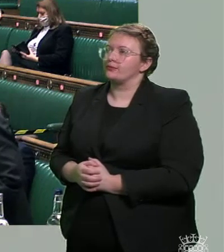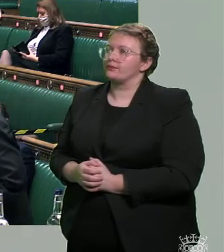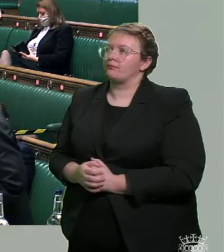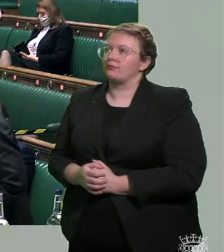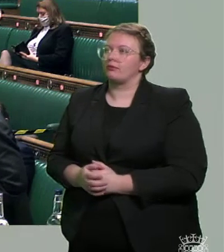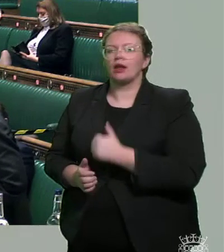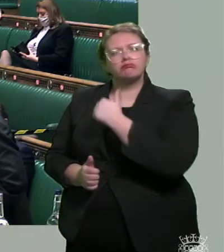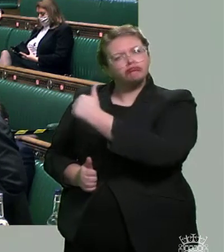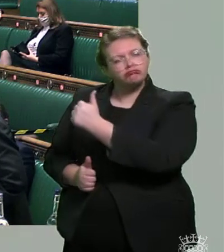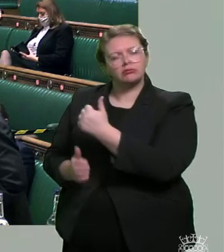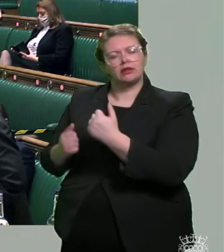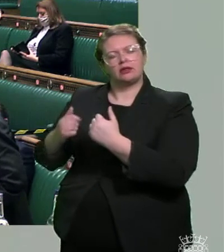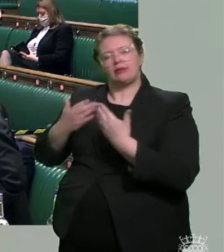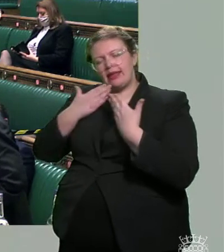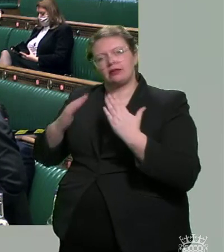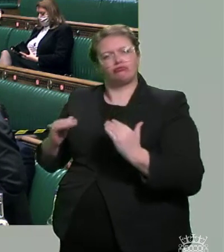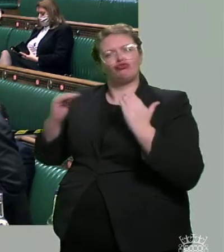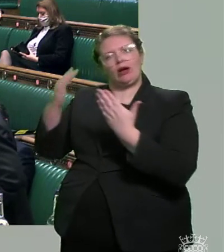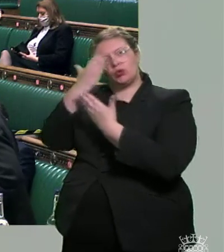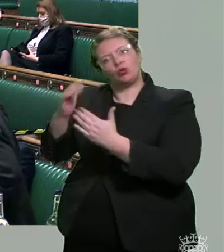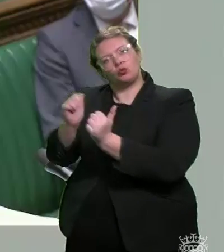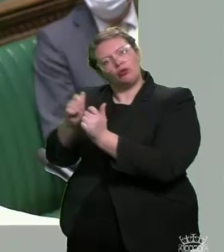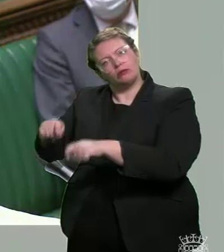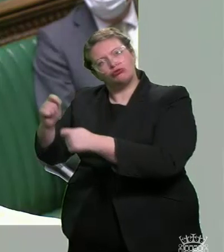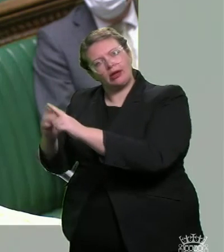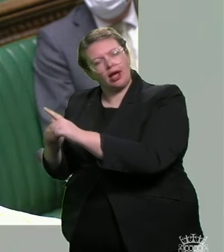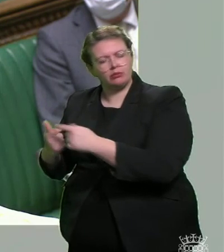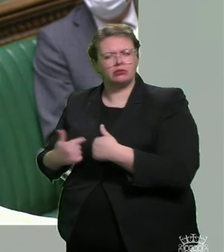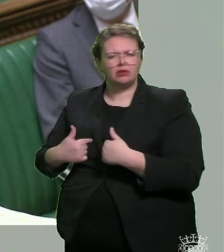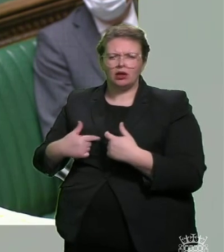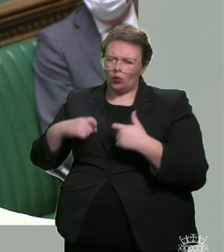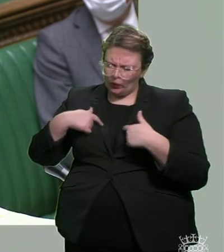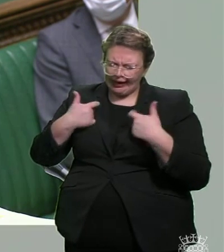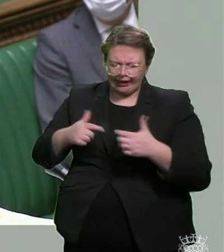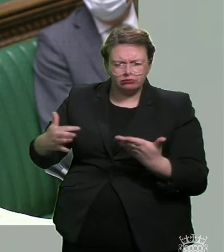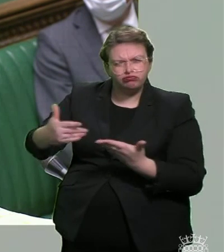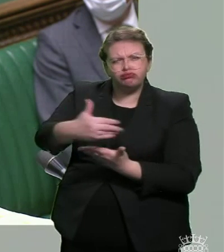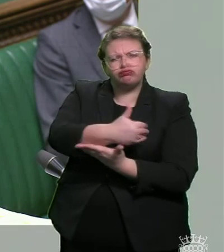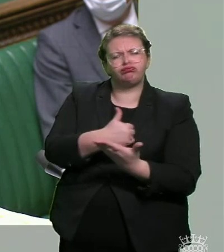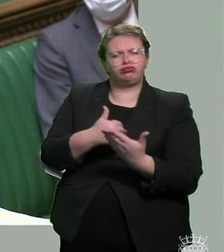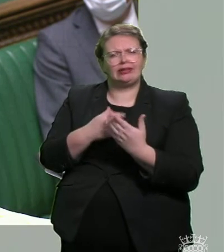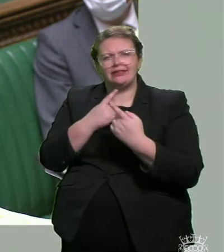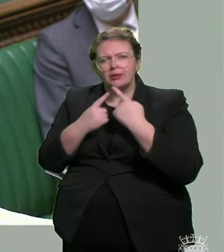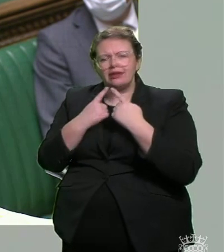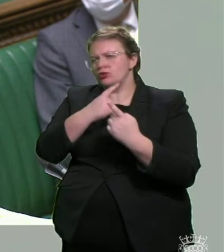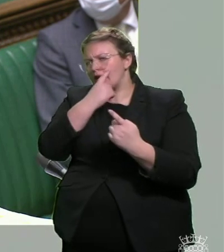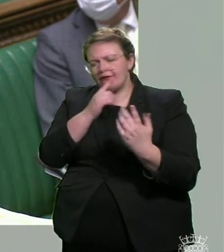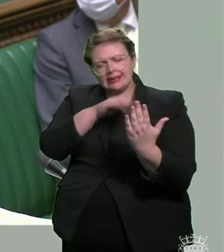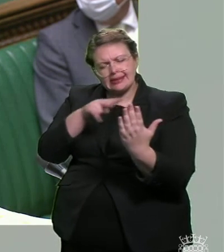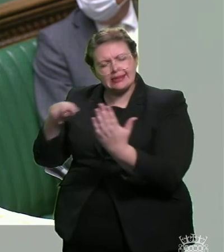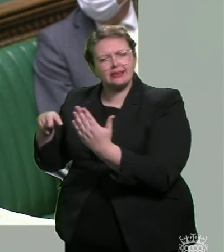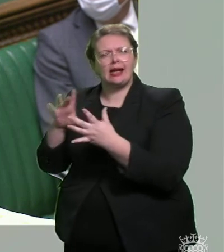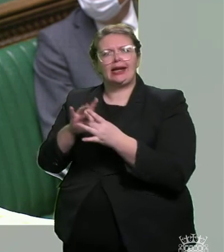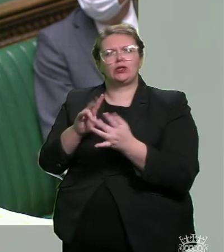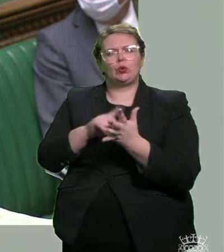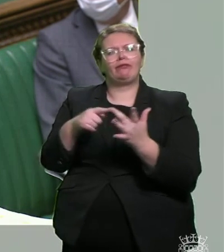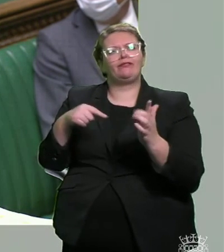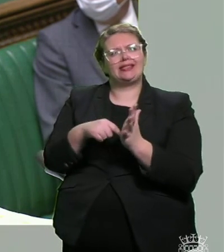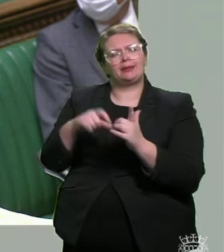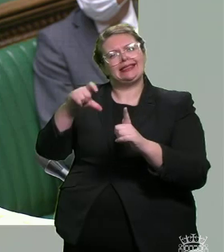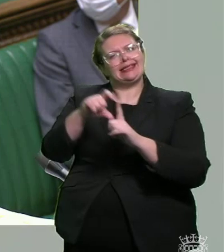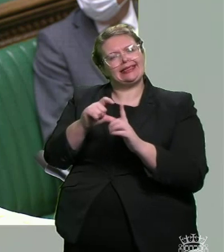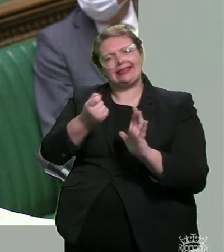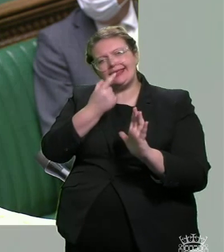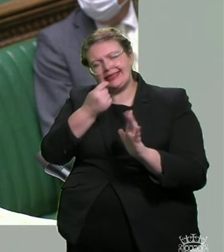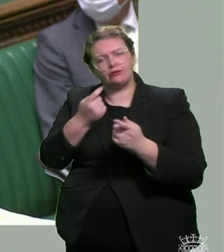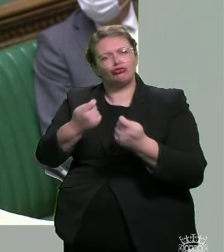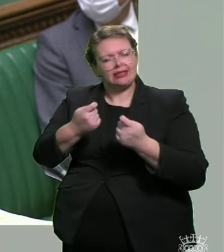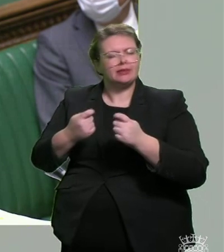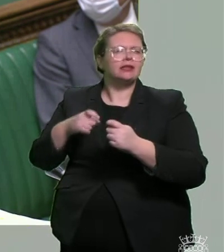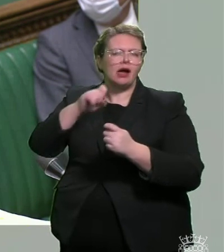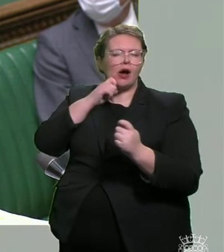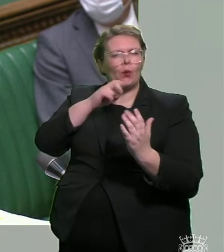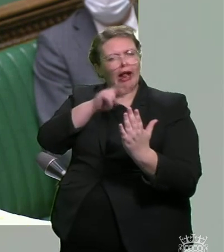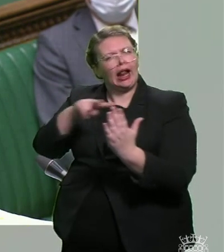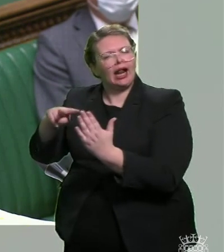I am grateful to my right honourable Friend. We will continue to monitor all the evidence about the efficacy of vitamin D and the treatment that he mentions.